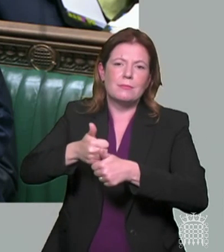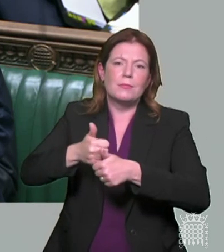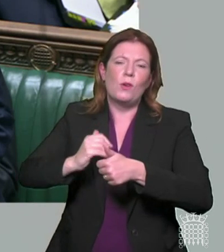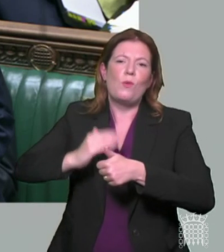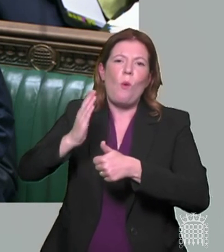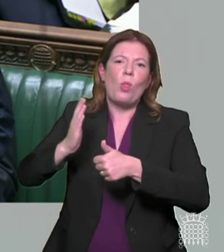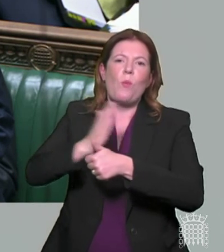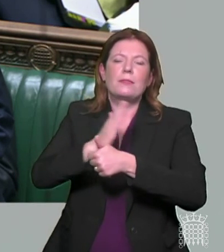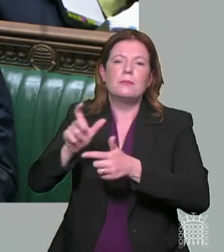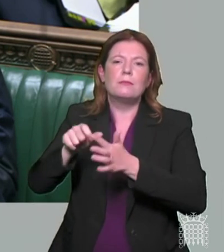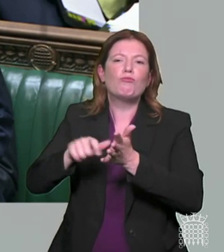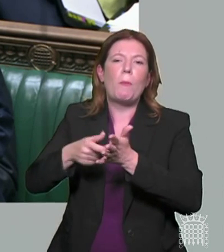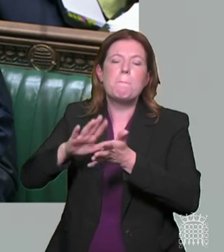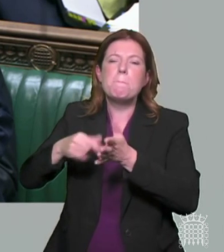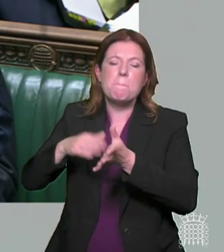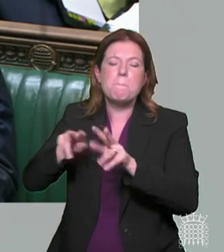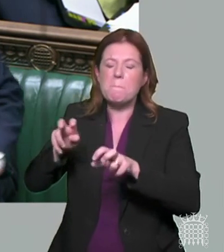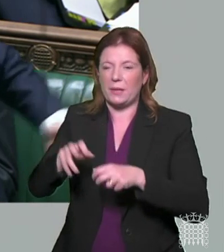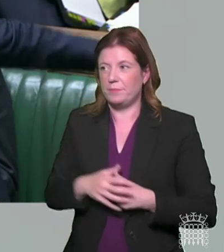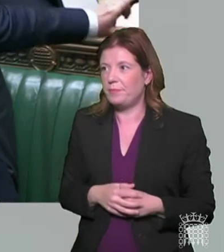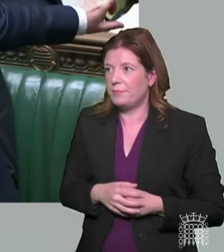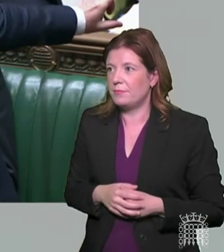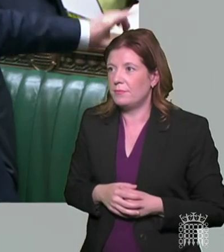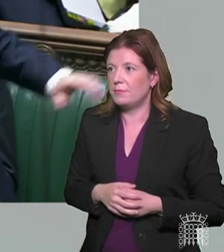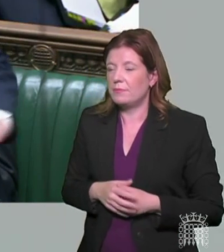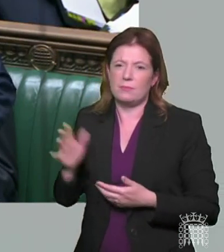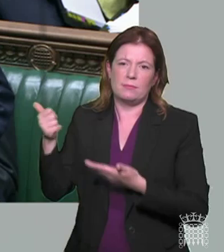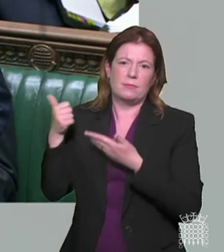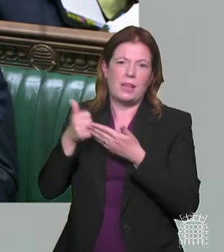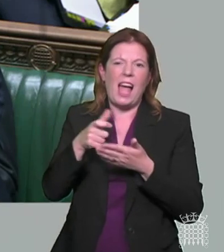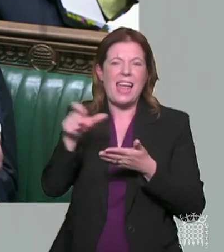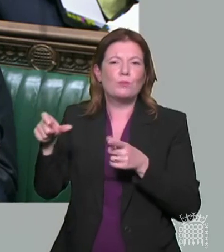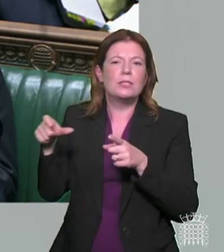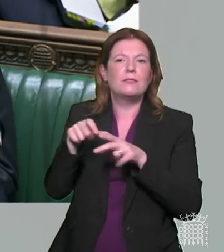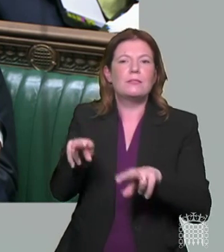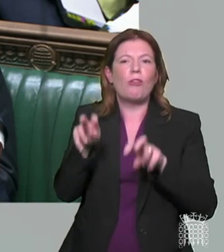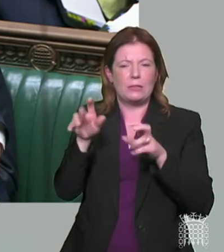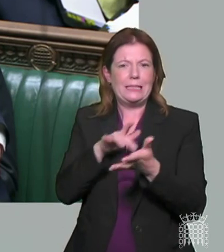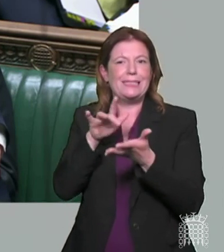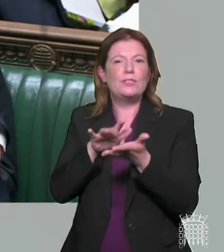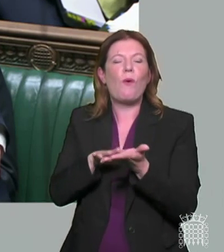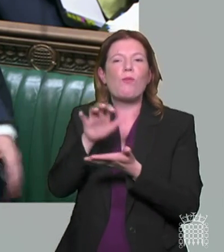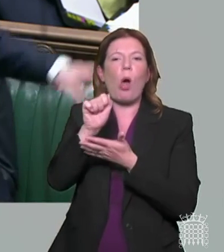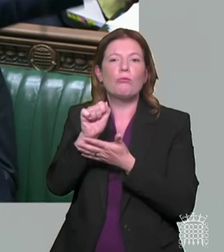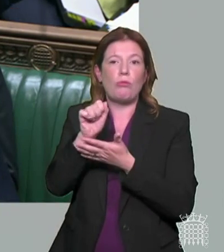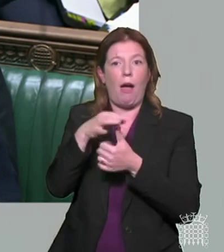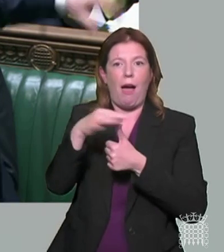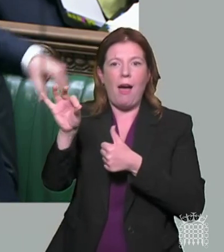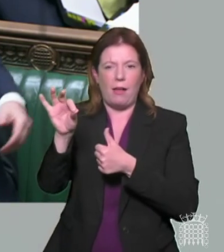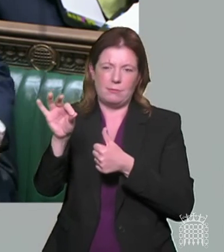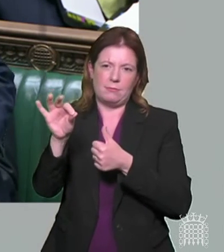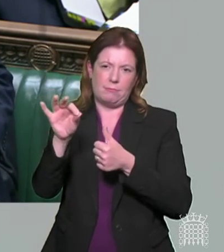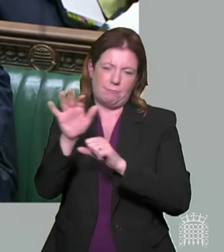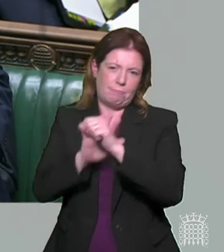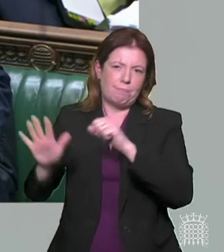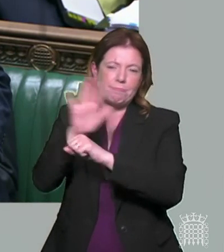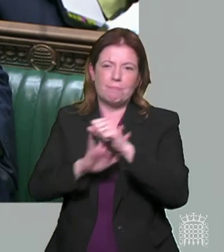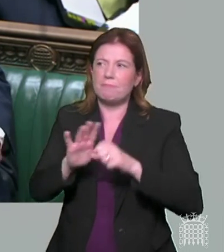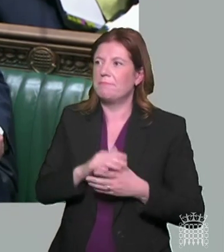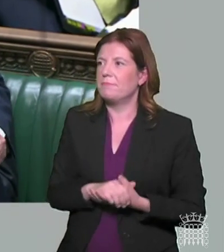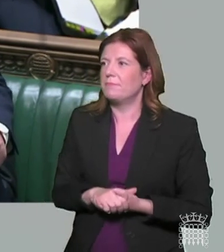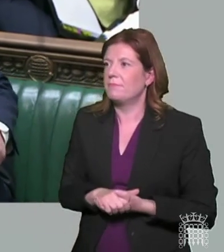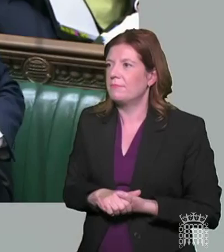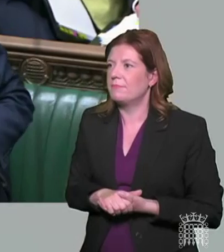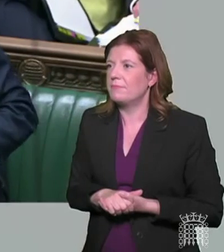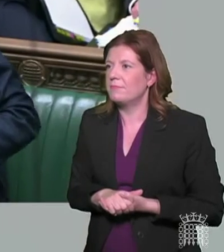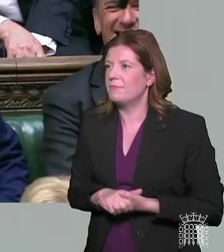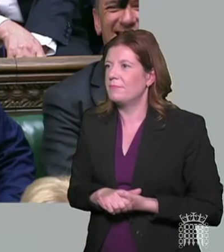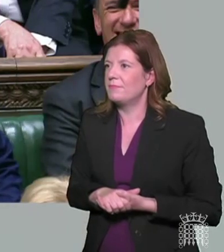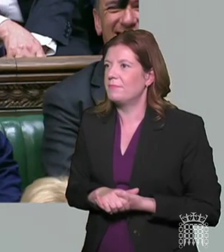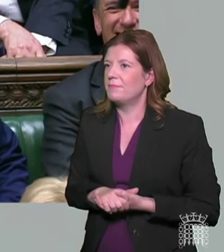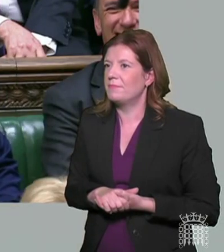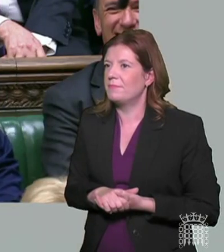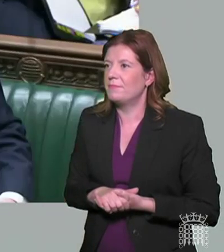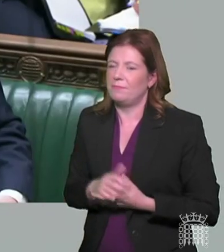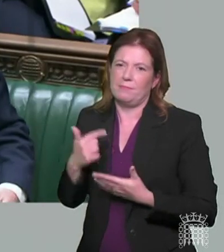I am delighted that he has been a supporter of County Durham’s city of culture bid—culture in its widest interpretation.